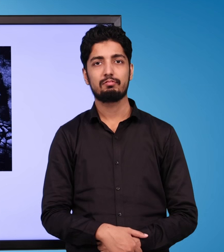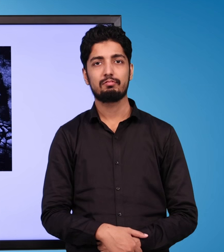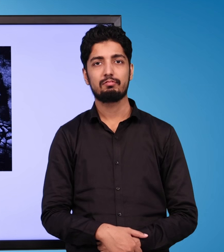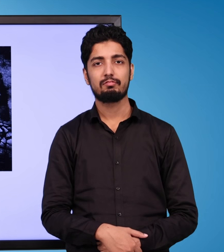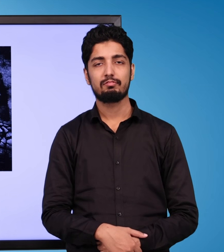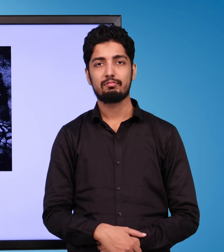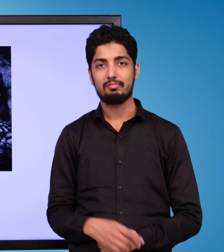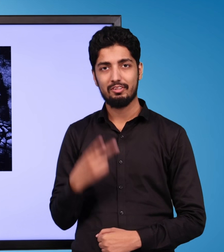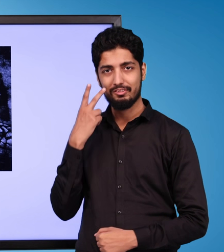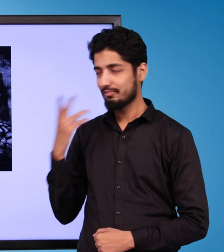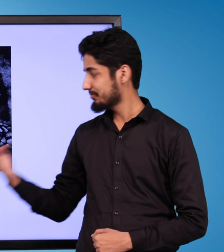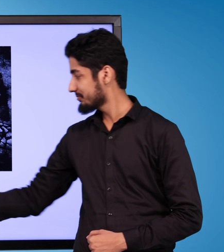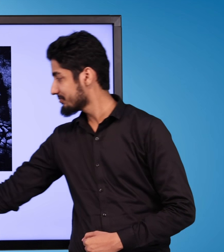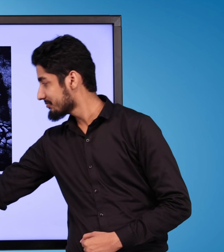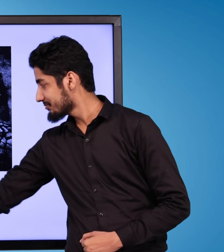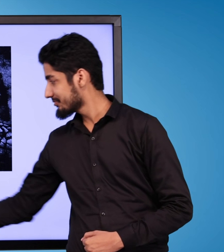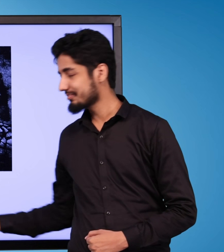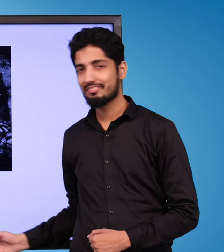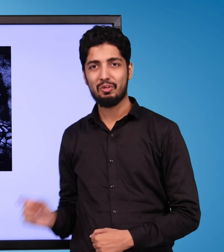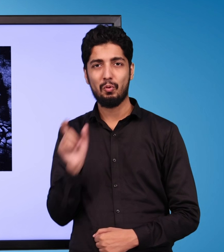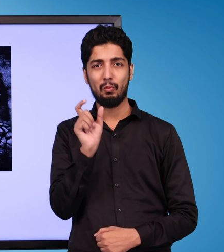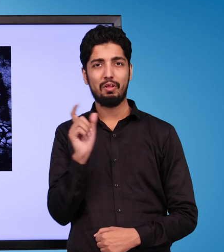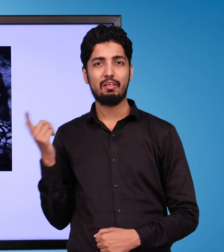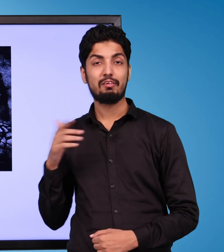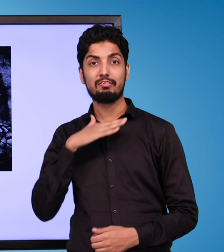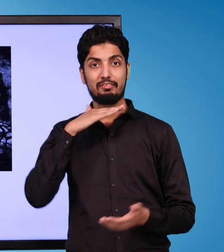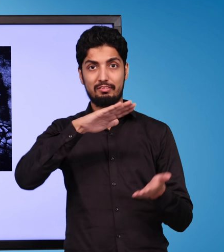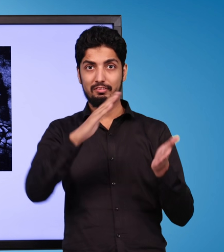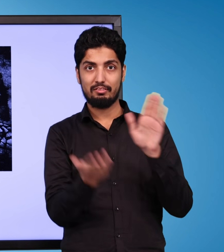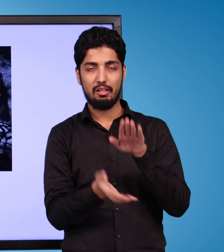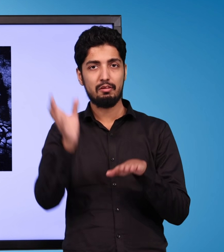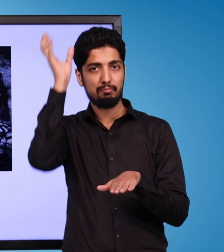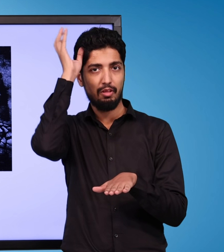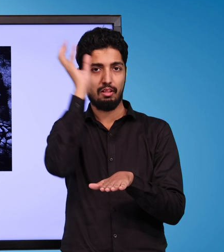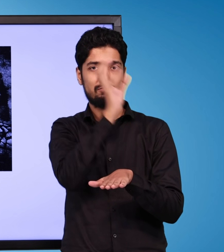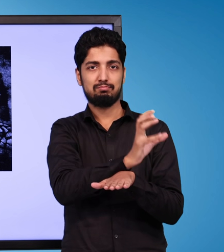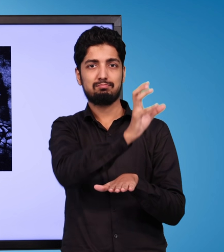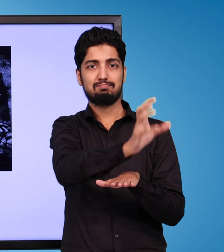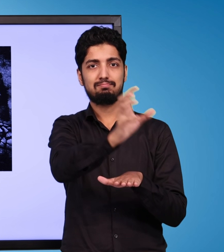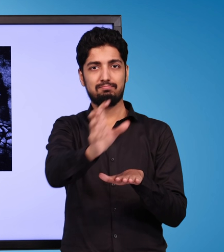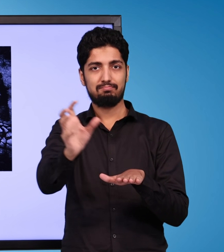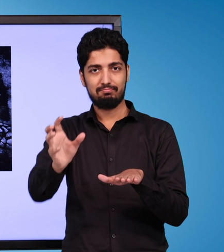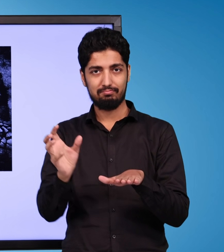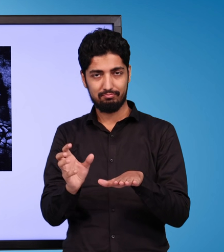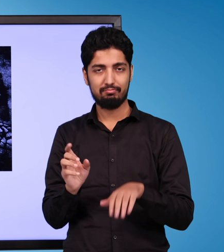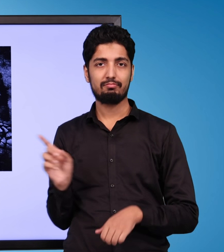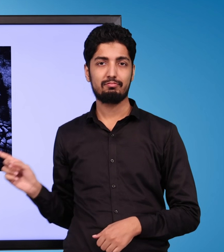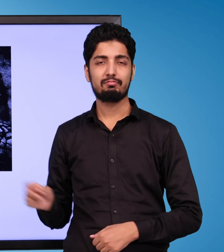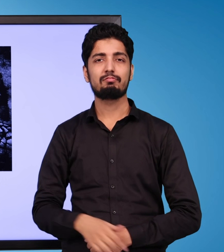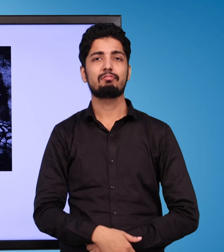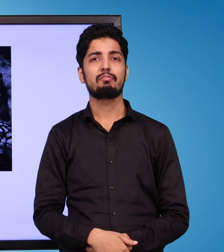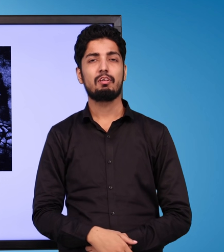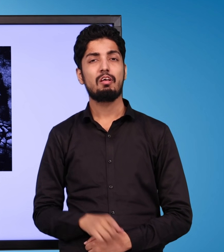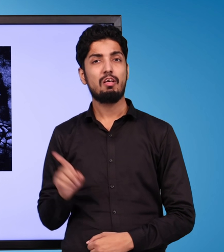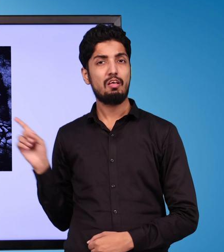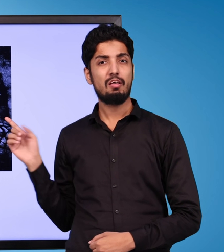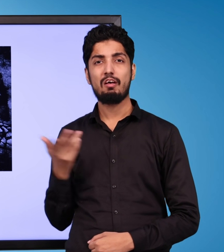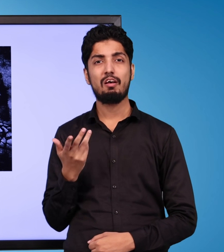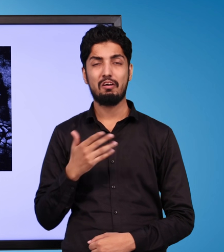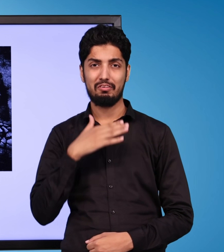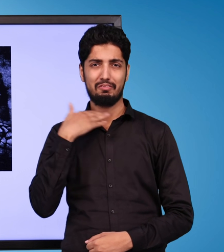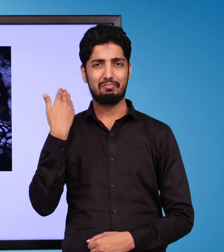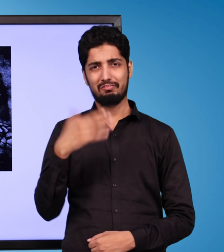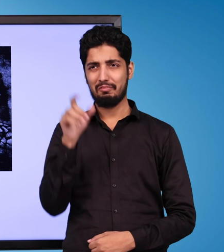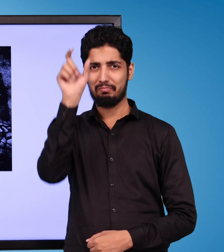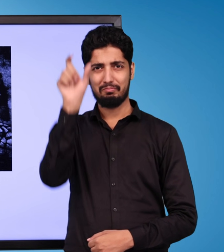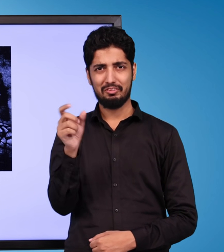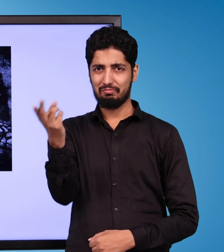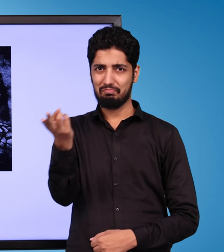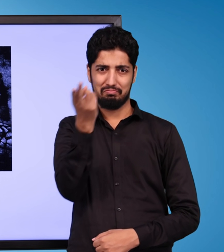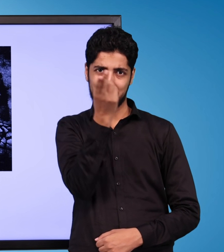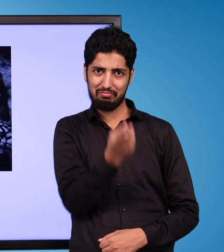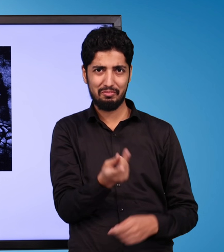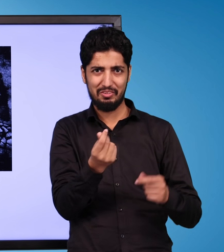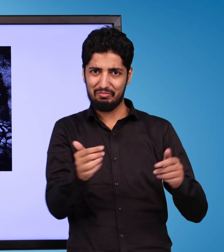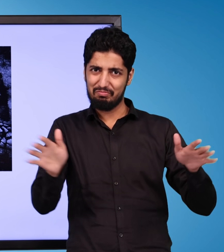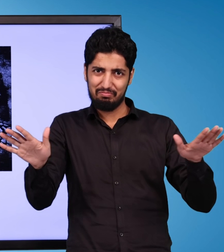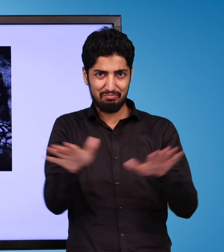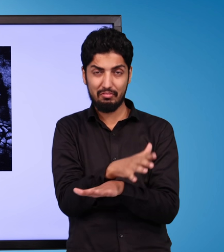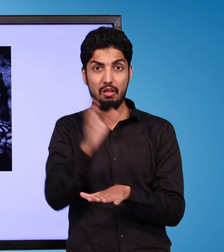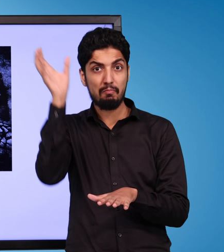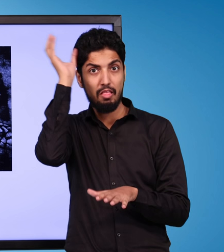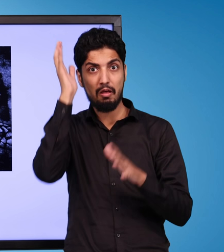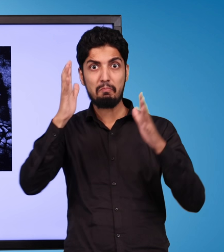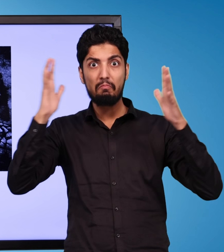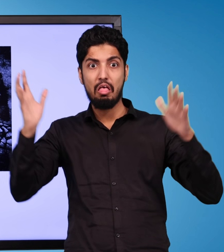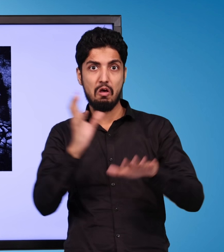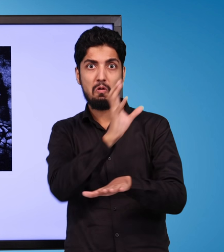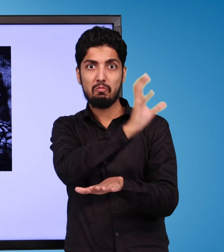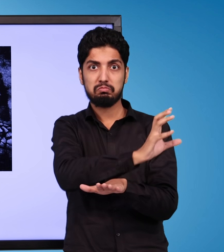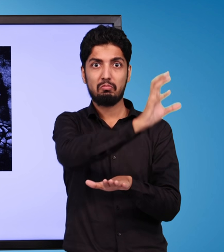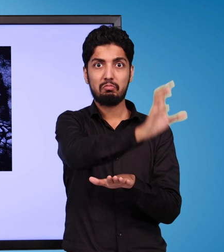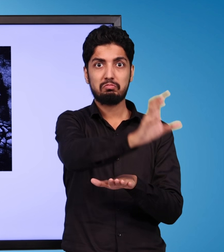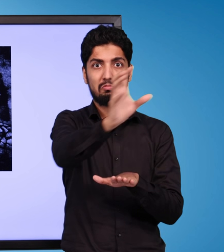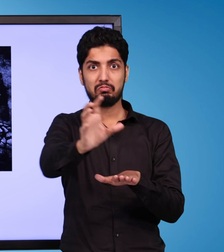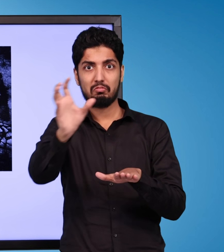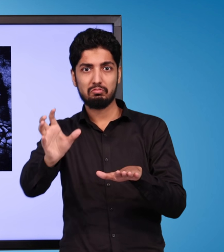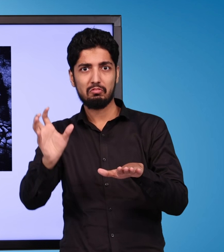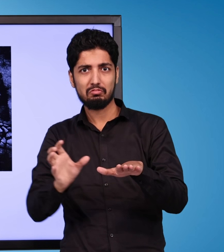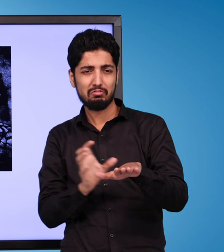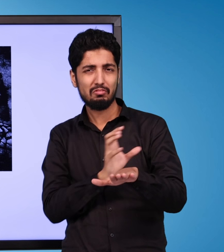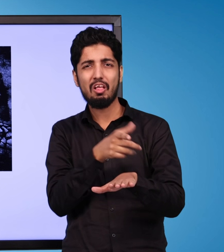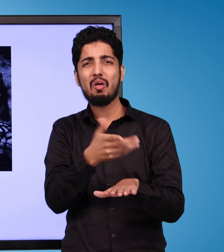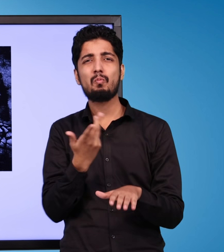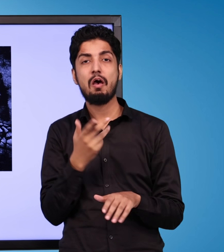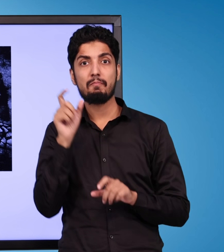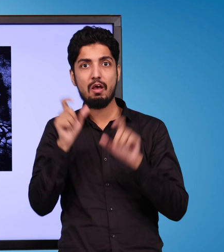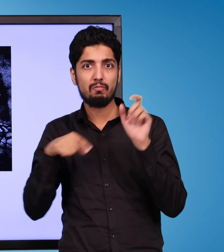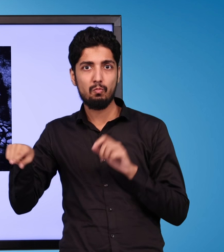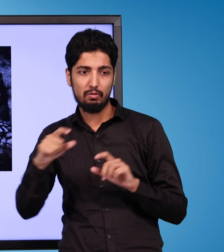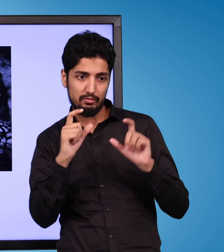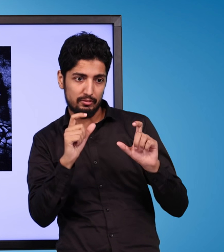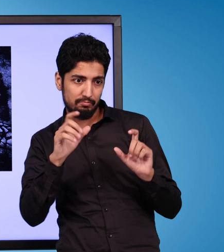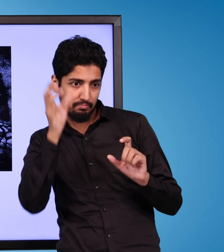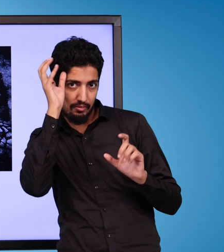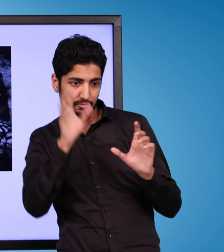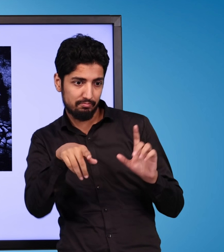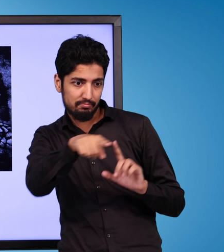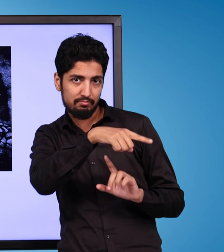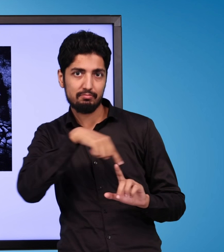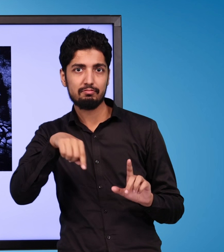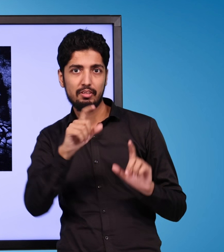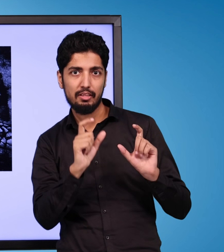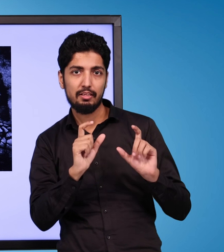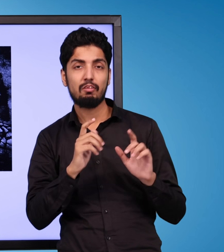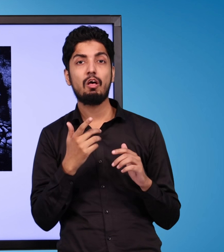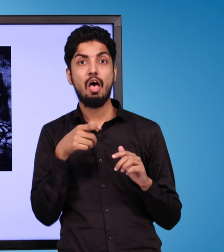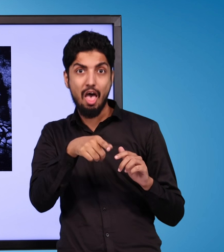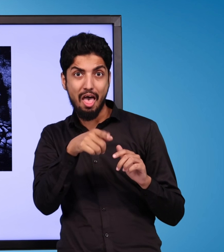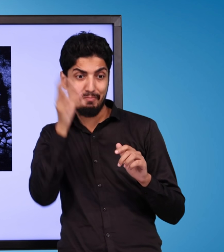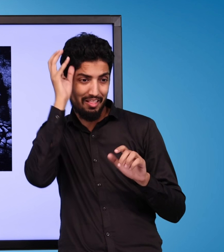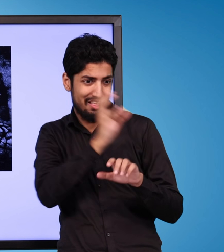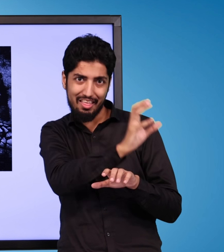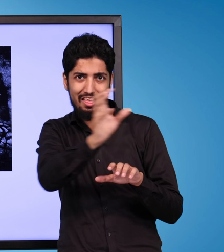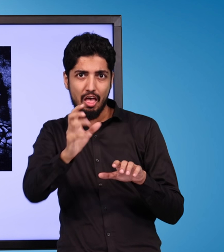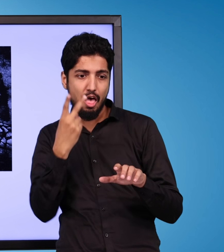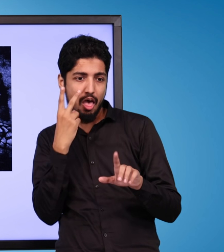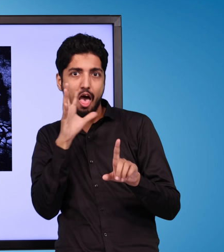This sign means megalith. Megaliths were large stone boulders around burial sites. These were carefully arranged by people, and were used to mark burial sites.